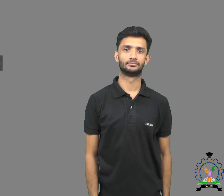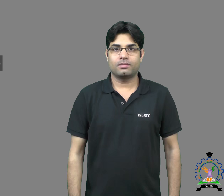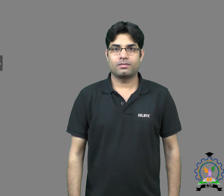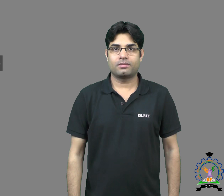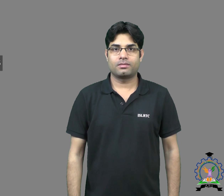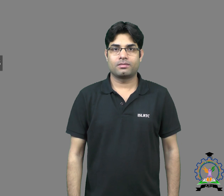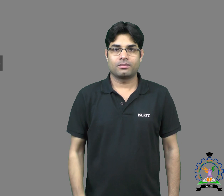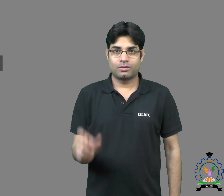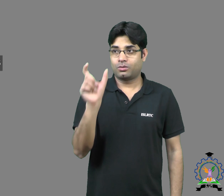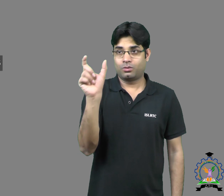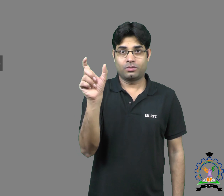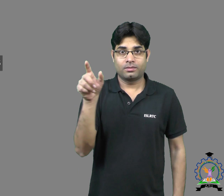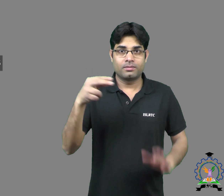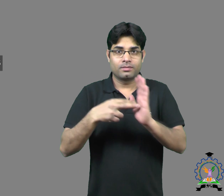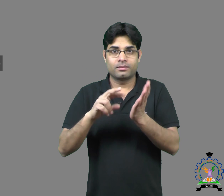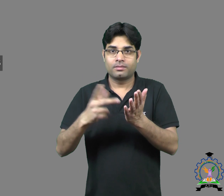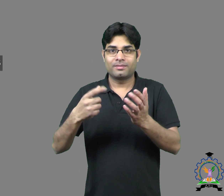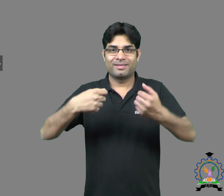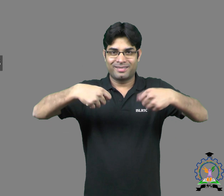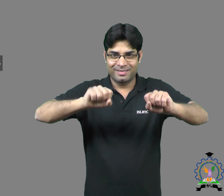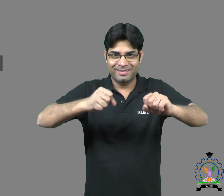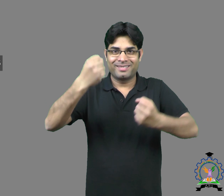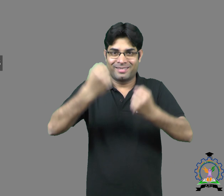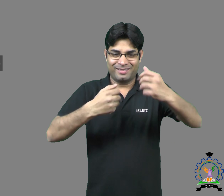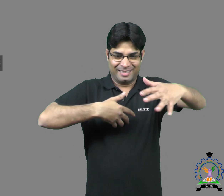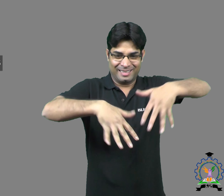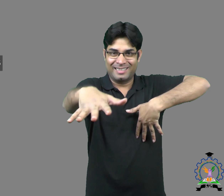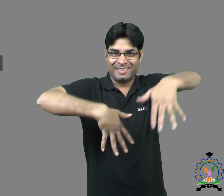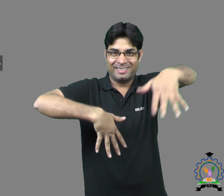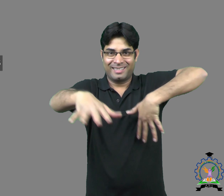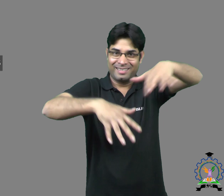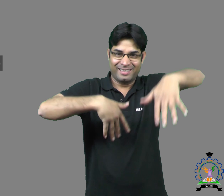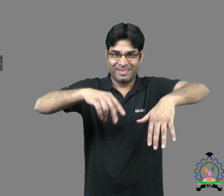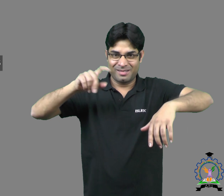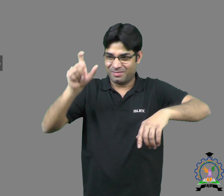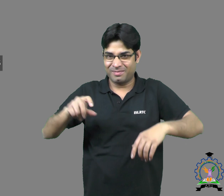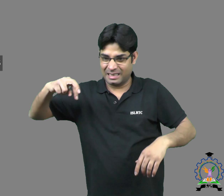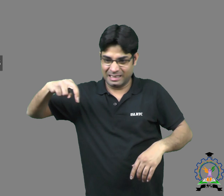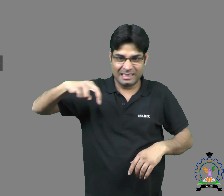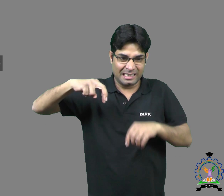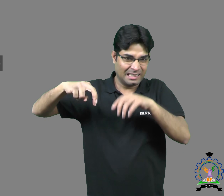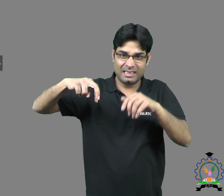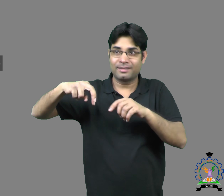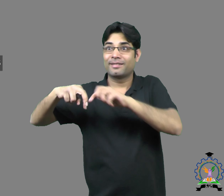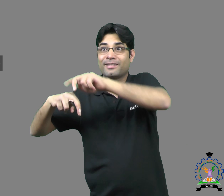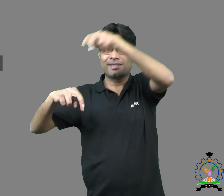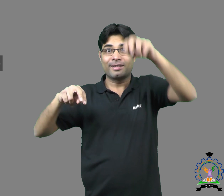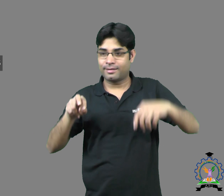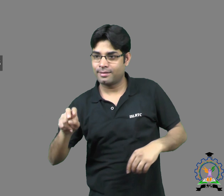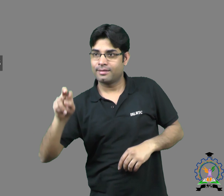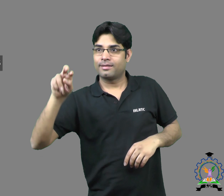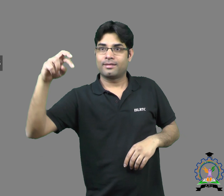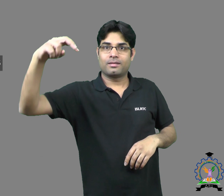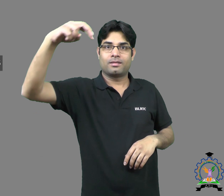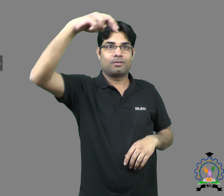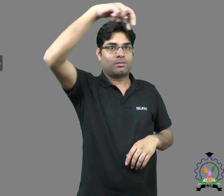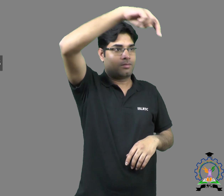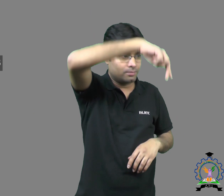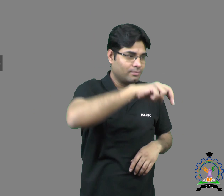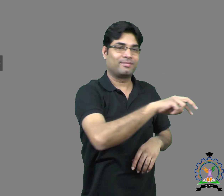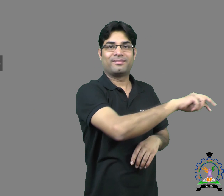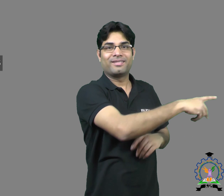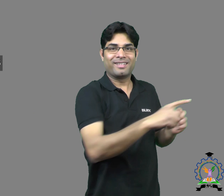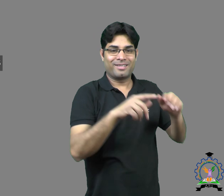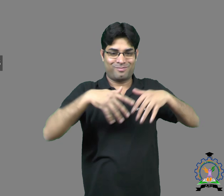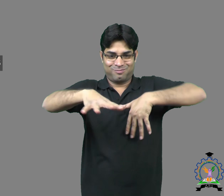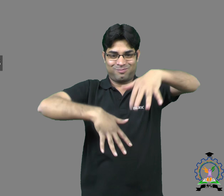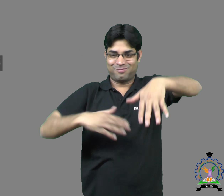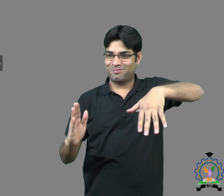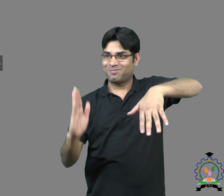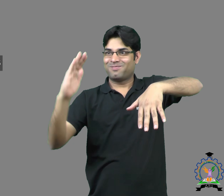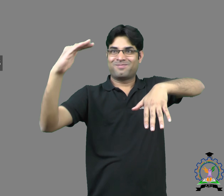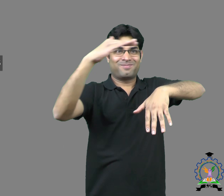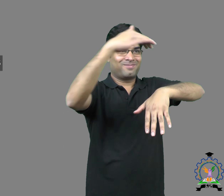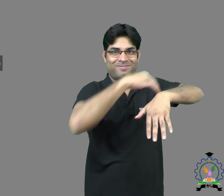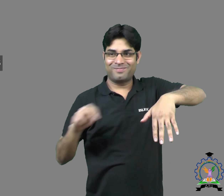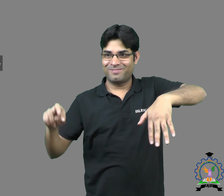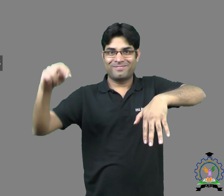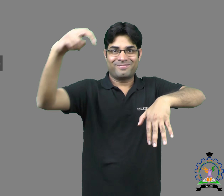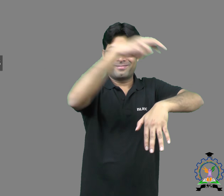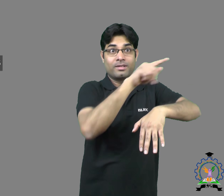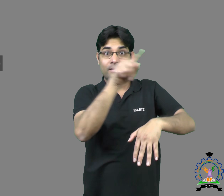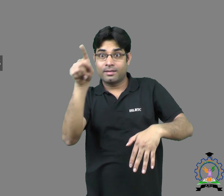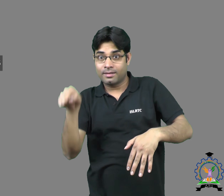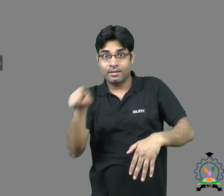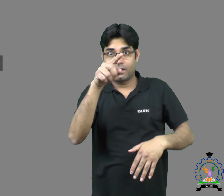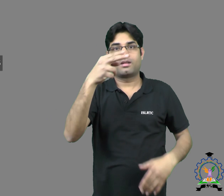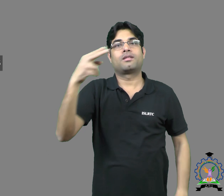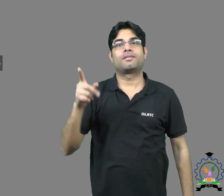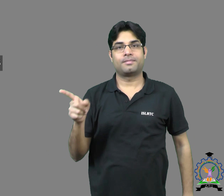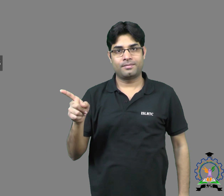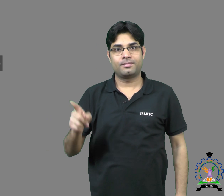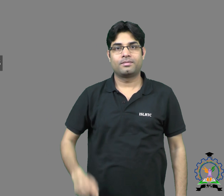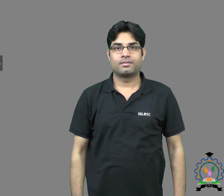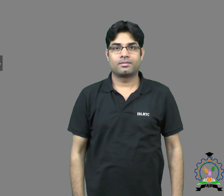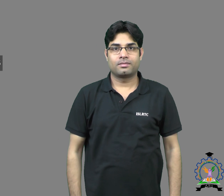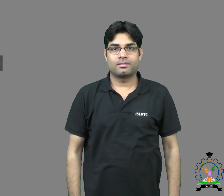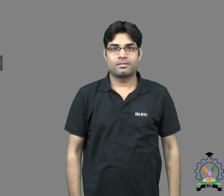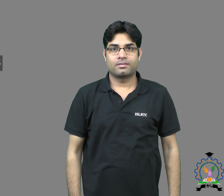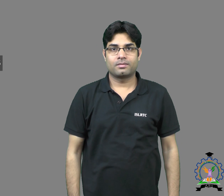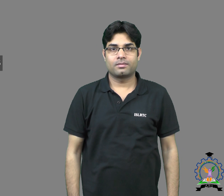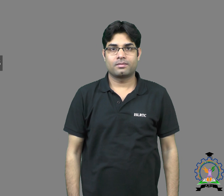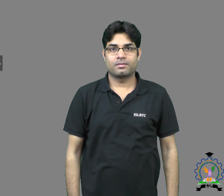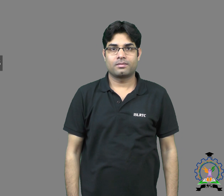Foot Overbridge Fob